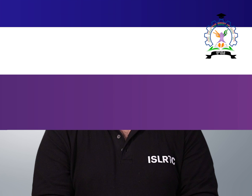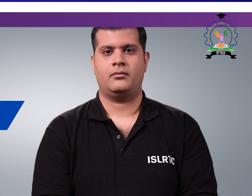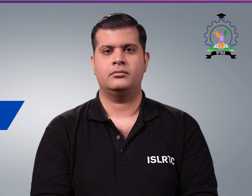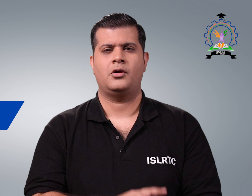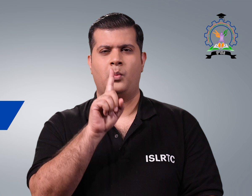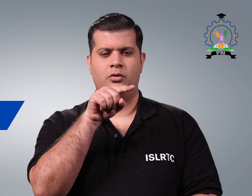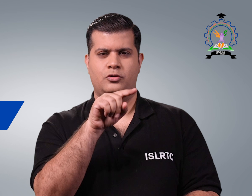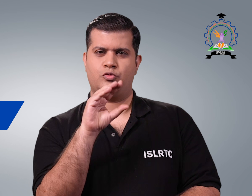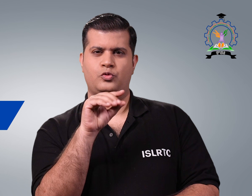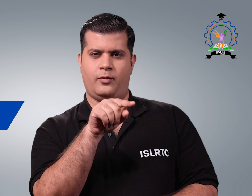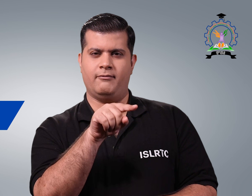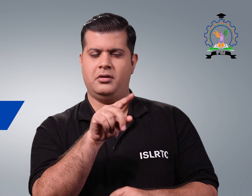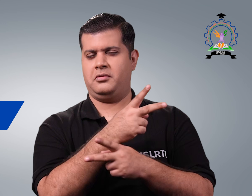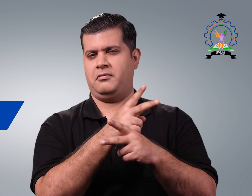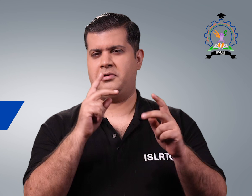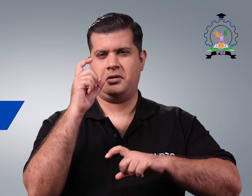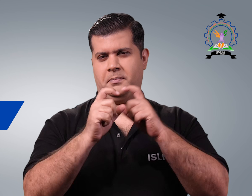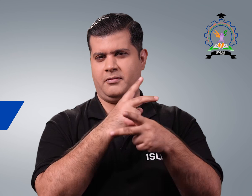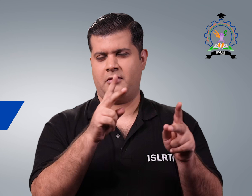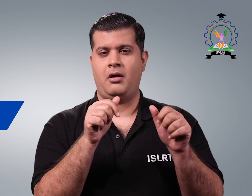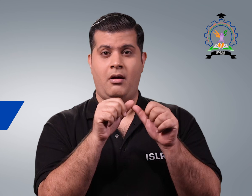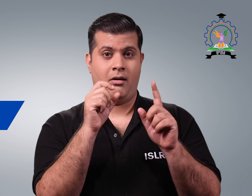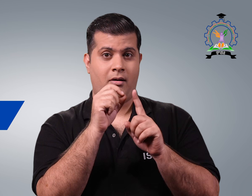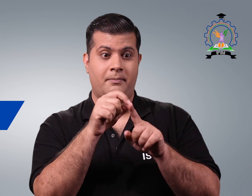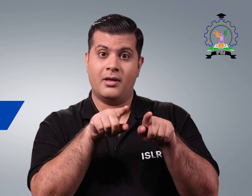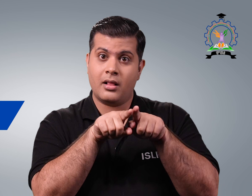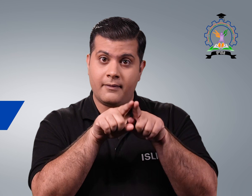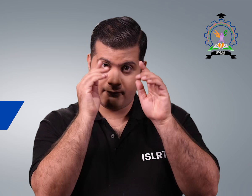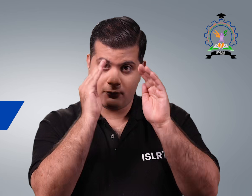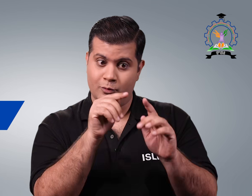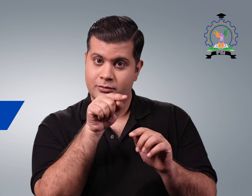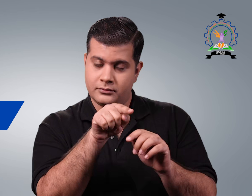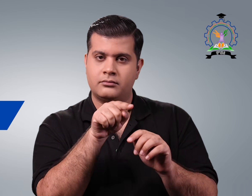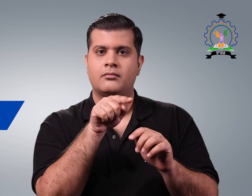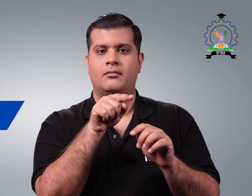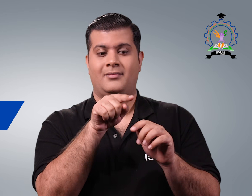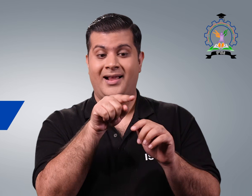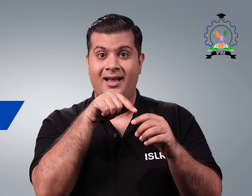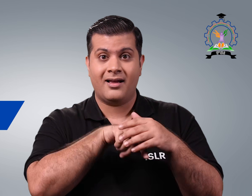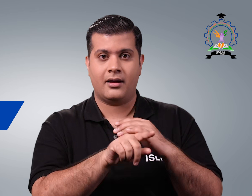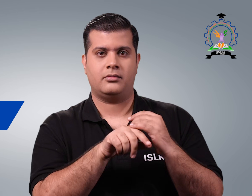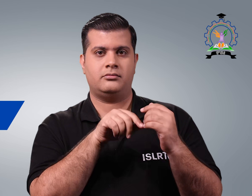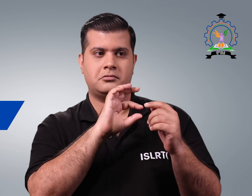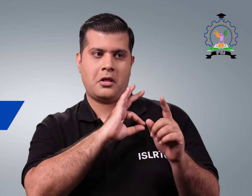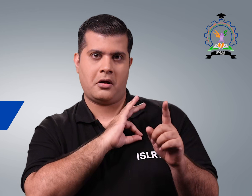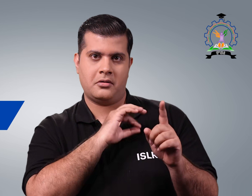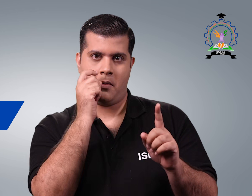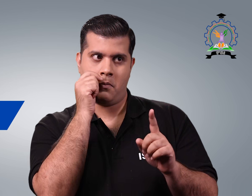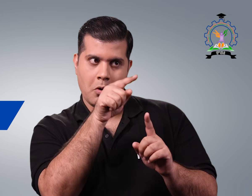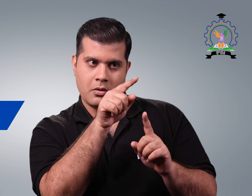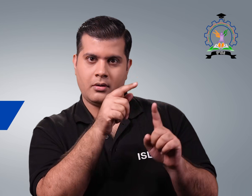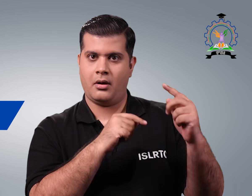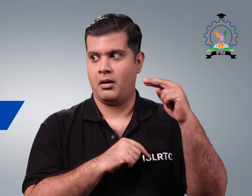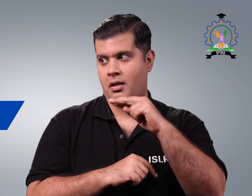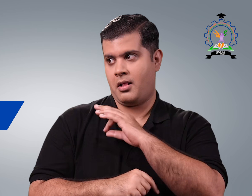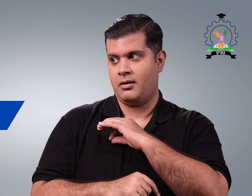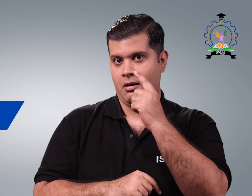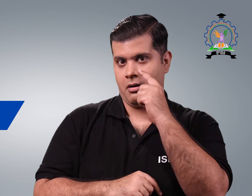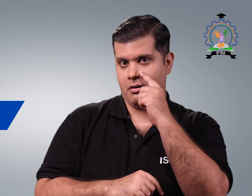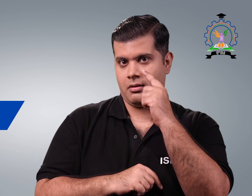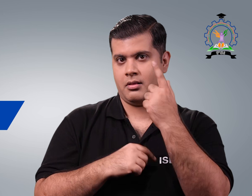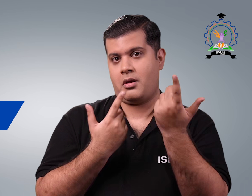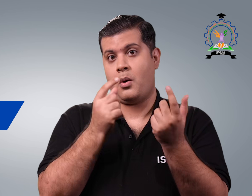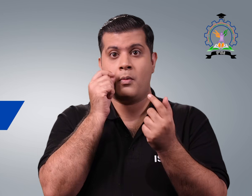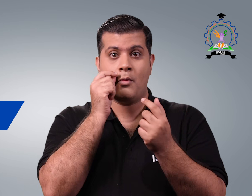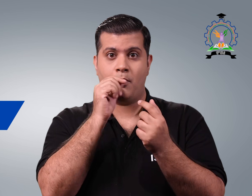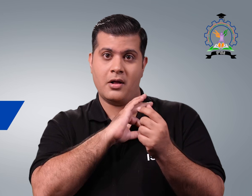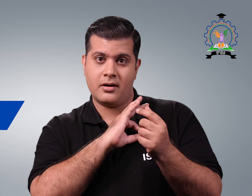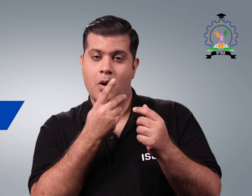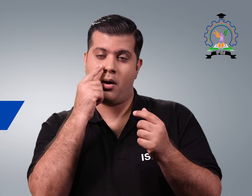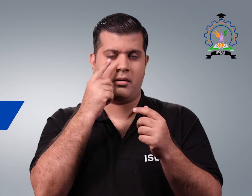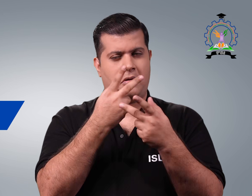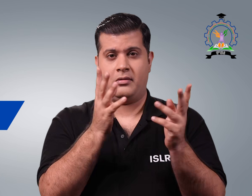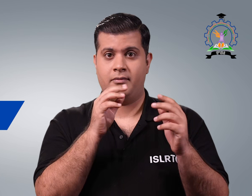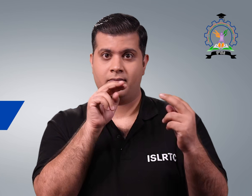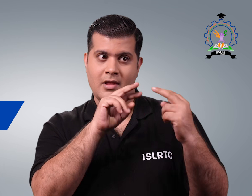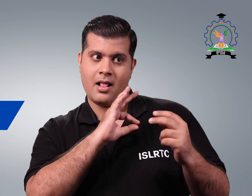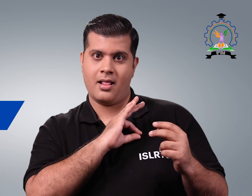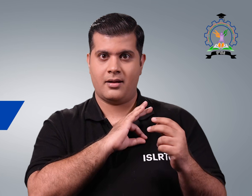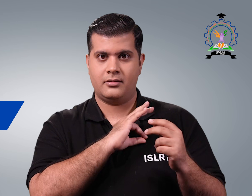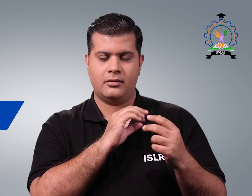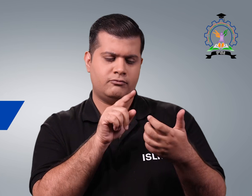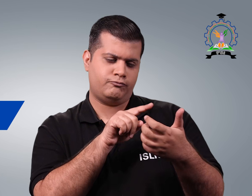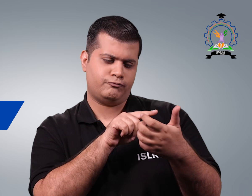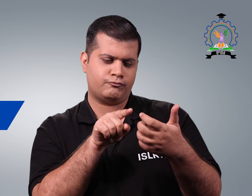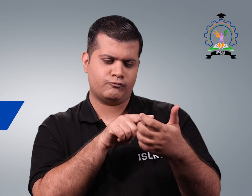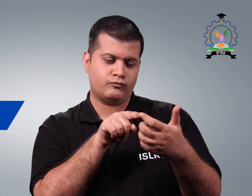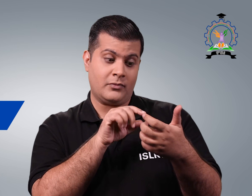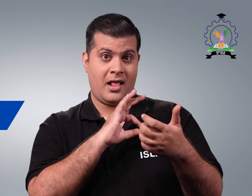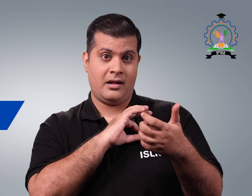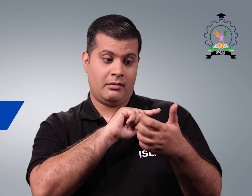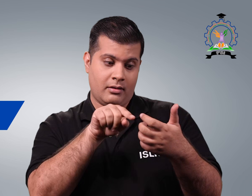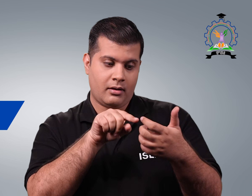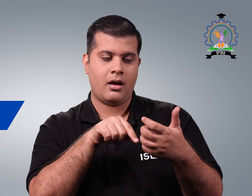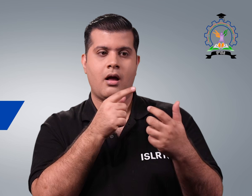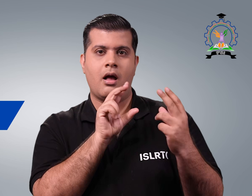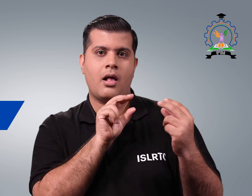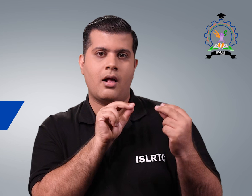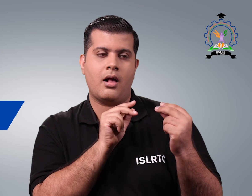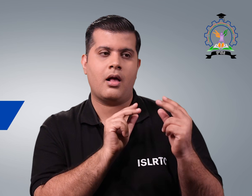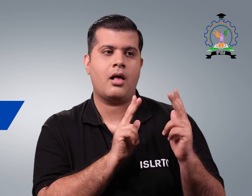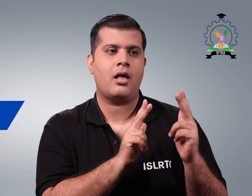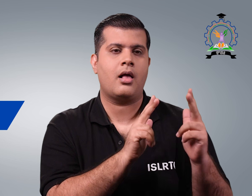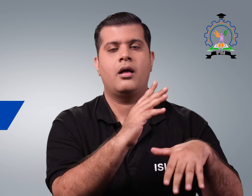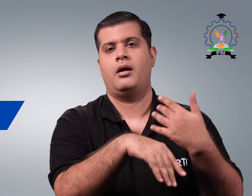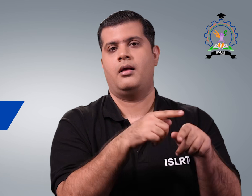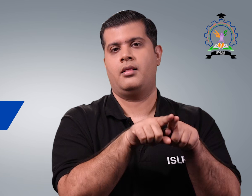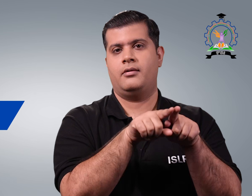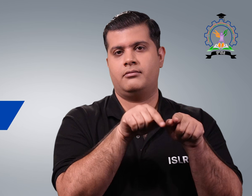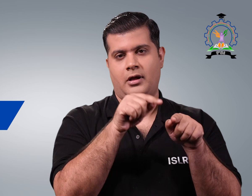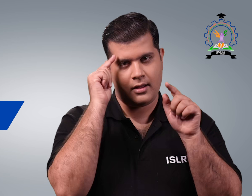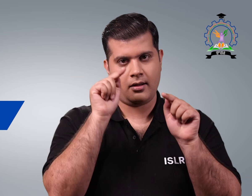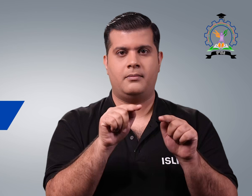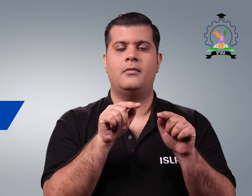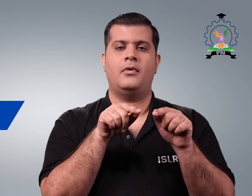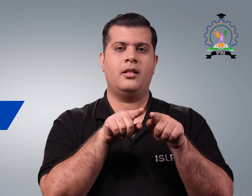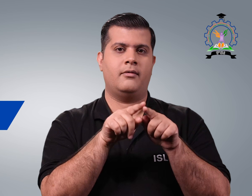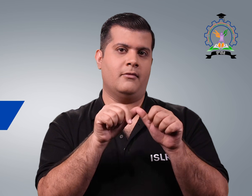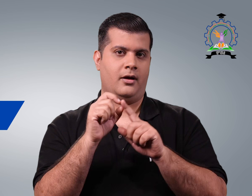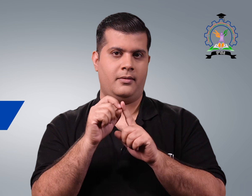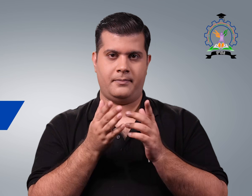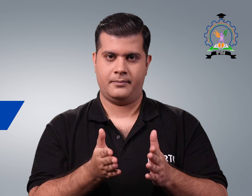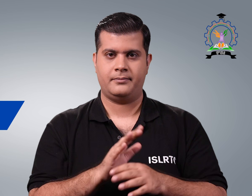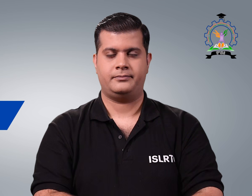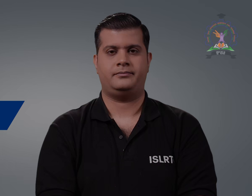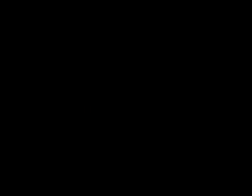They are mobile apps designed to help people meet and connect with potential romantic partners. If they like a profile, they can swipe, start communicating and potentially become romantically involved with the person.